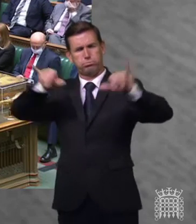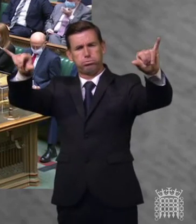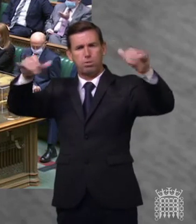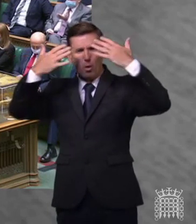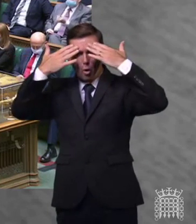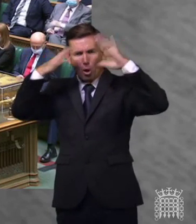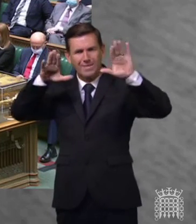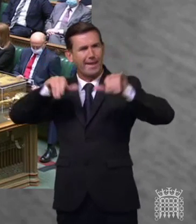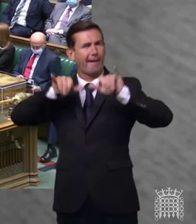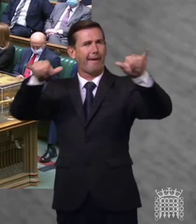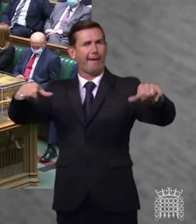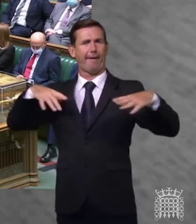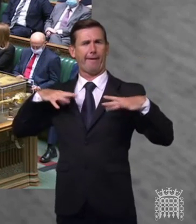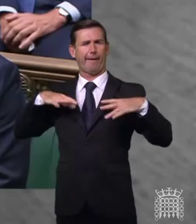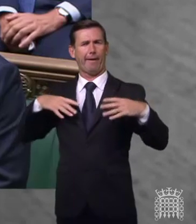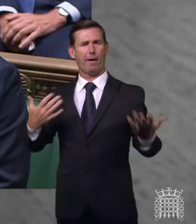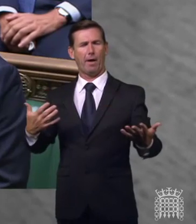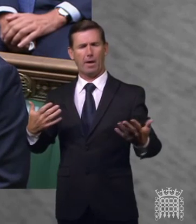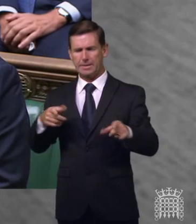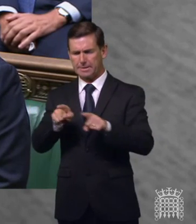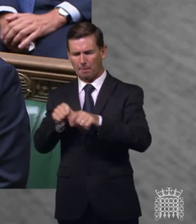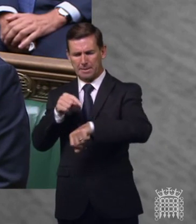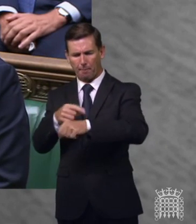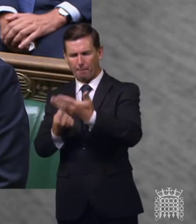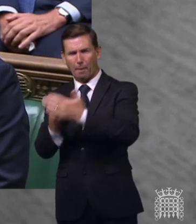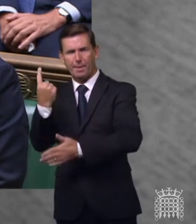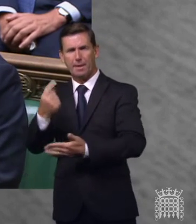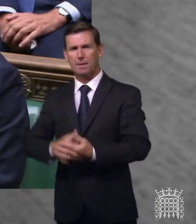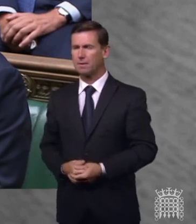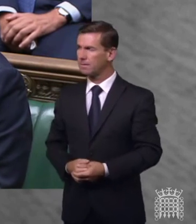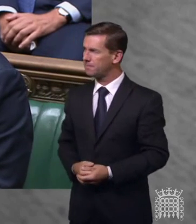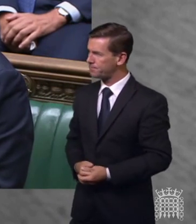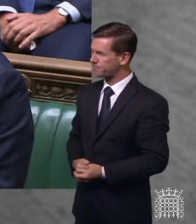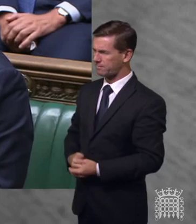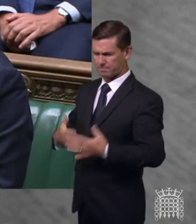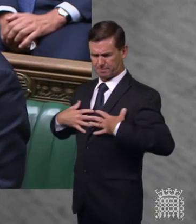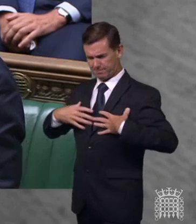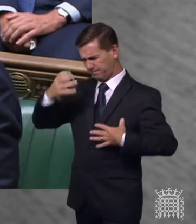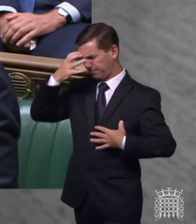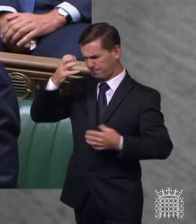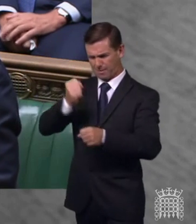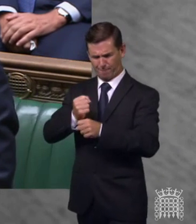The Government have been working around the clock to deal with the unfolding situation.